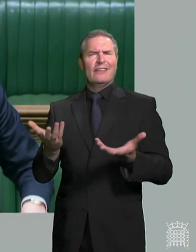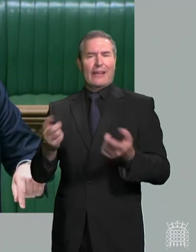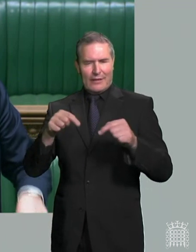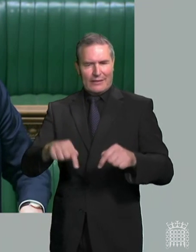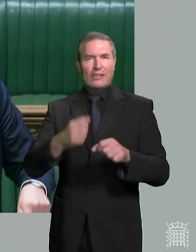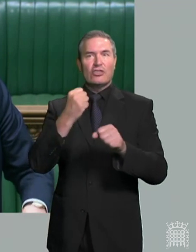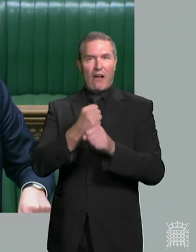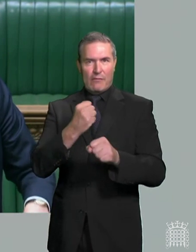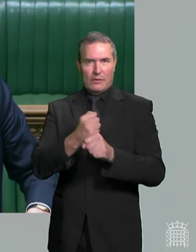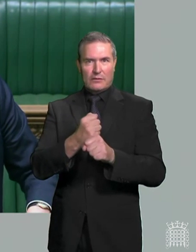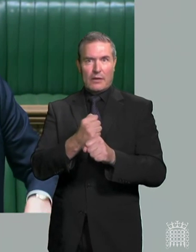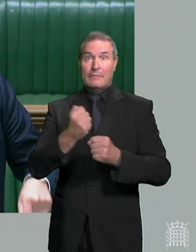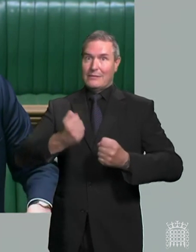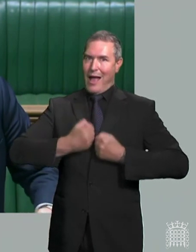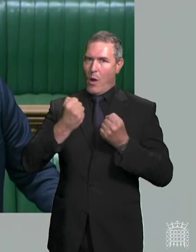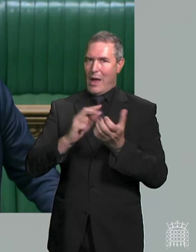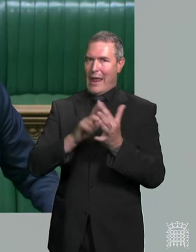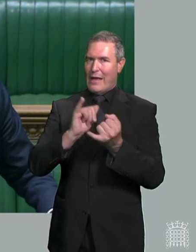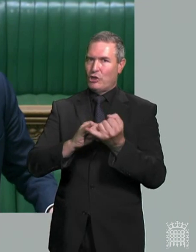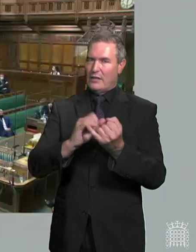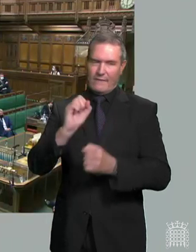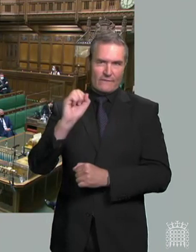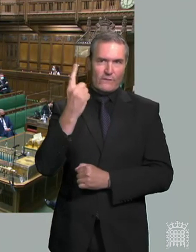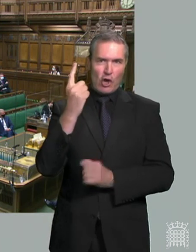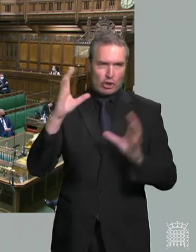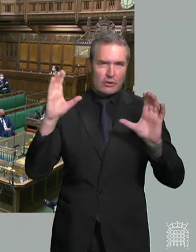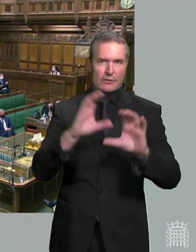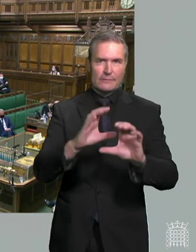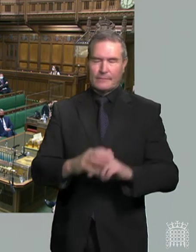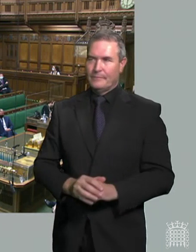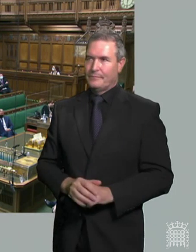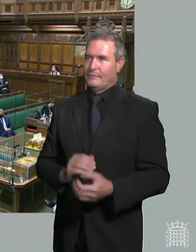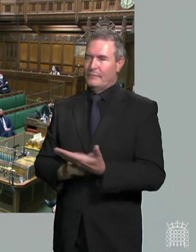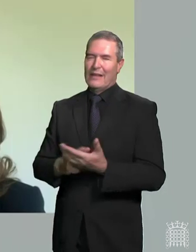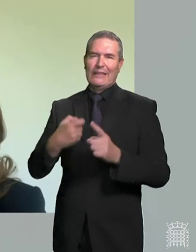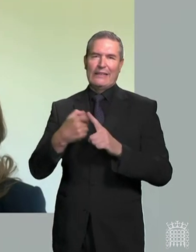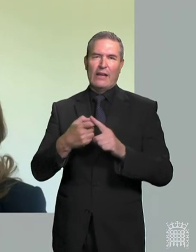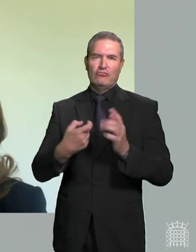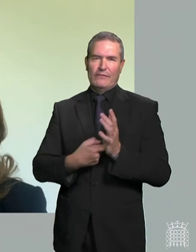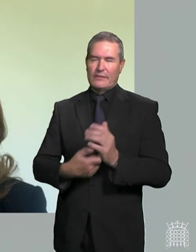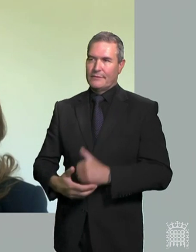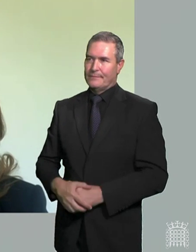This is a Government who are putting our NHS first.